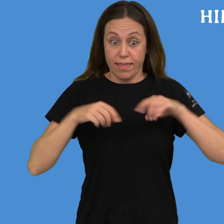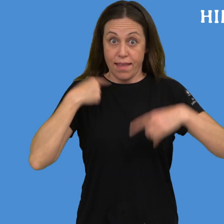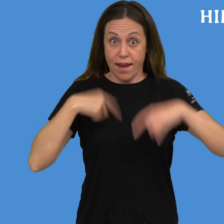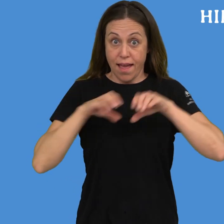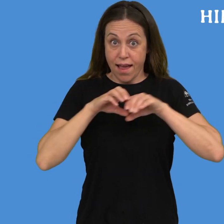circulación